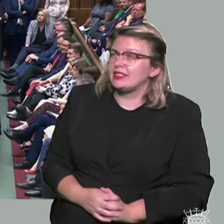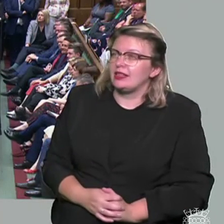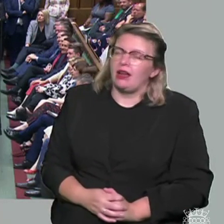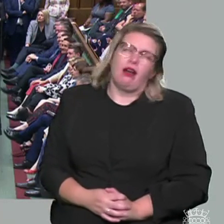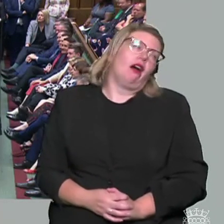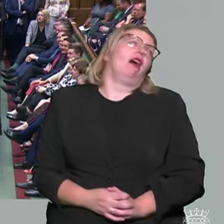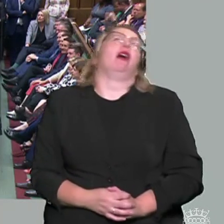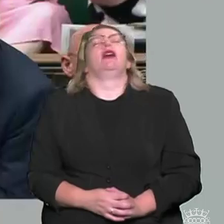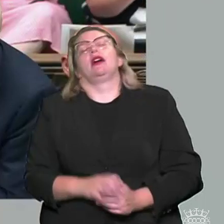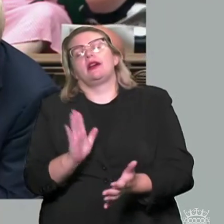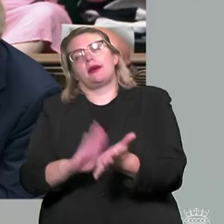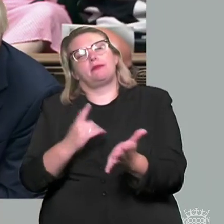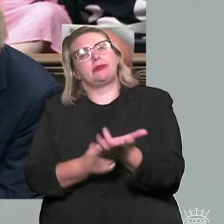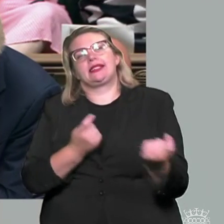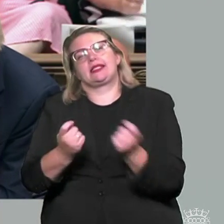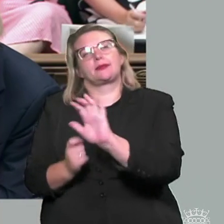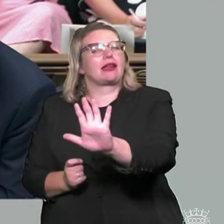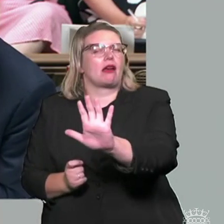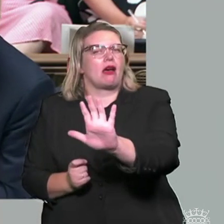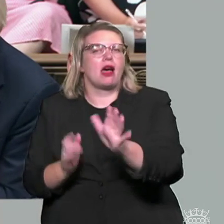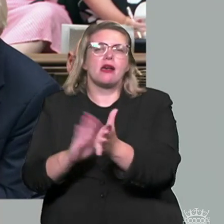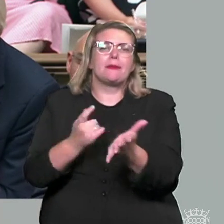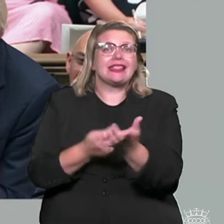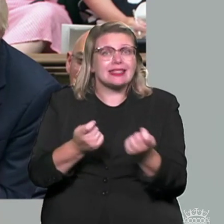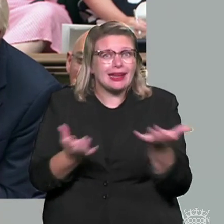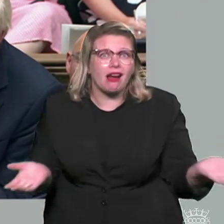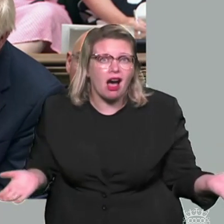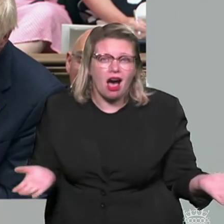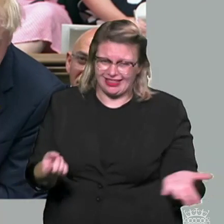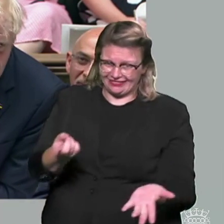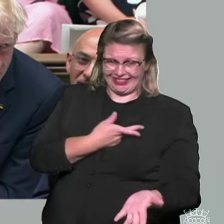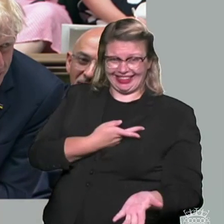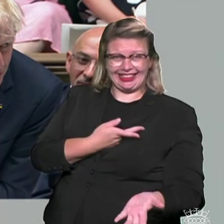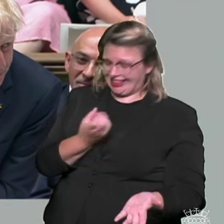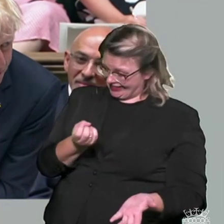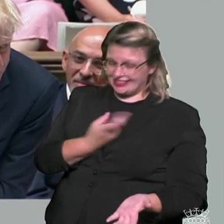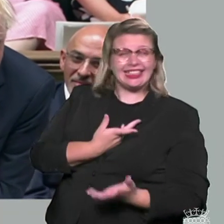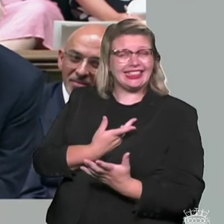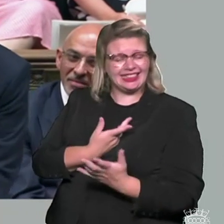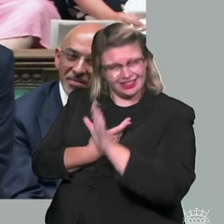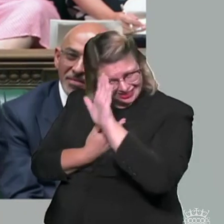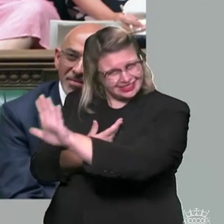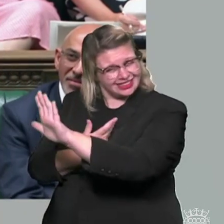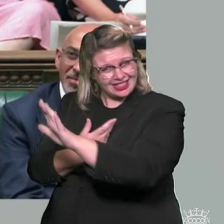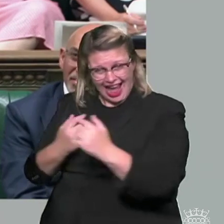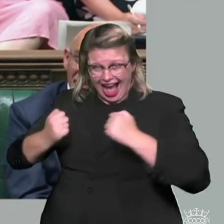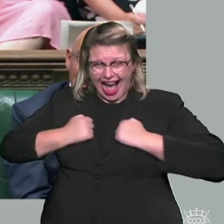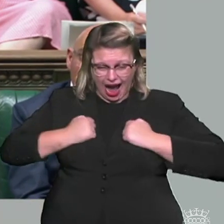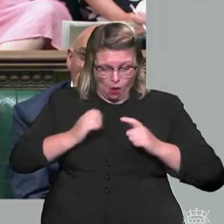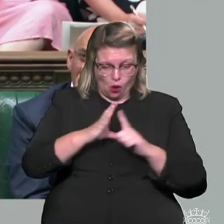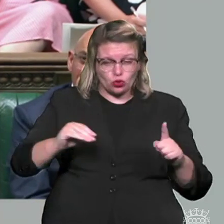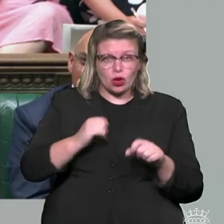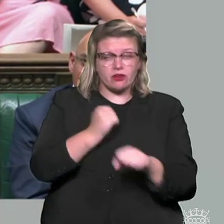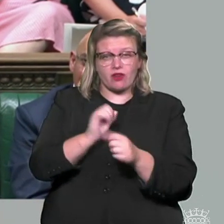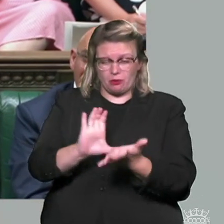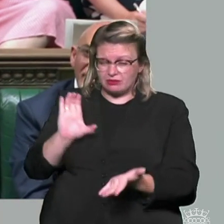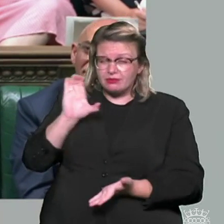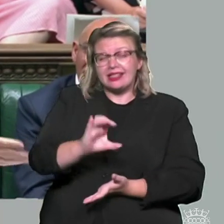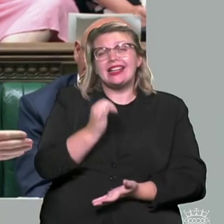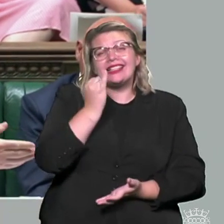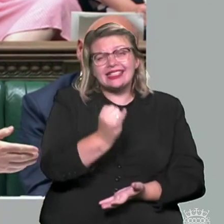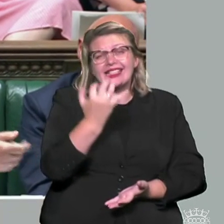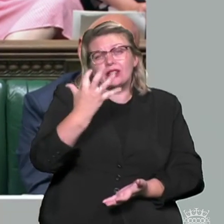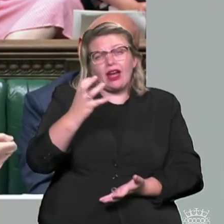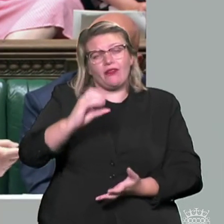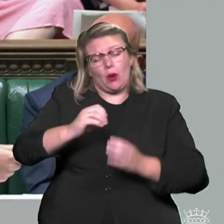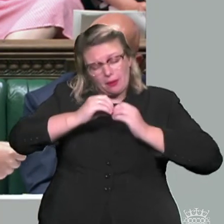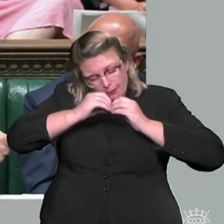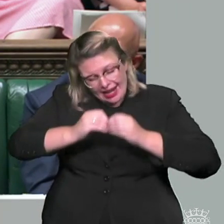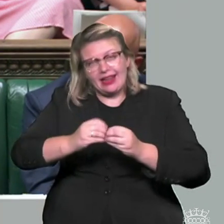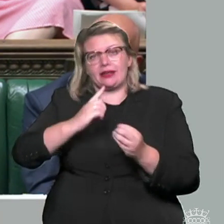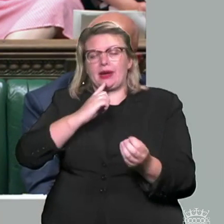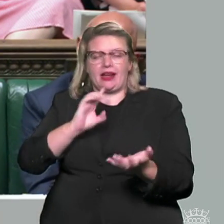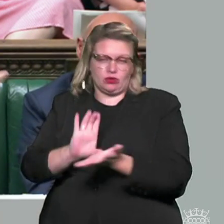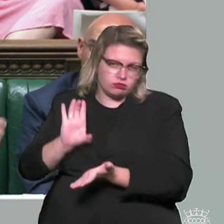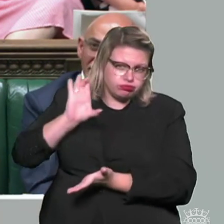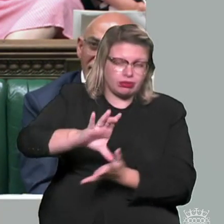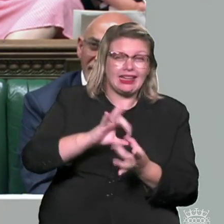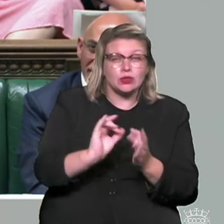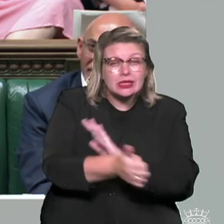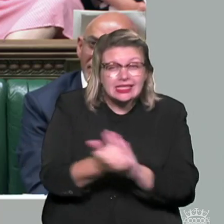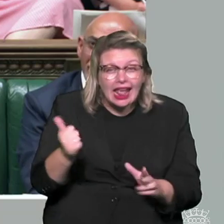Again, the right honourable and learned Gentleman is doing this—it is completely satirical. This is the Government who are investing £650 billion in infrastructure, skills and technology.